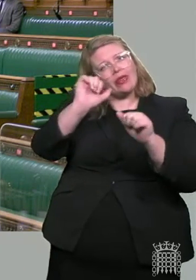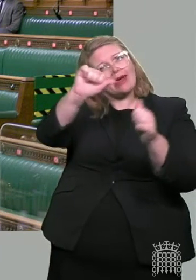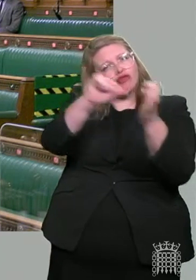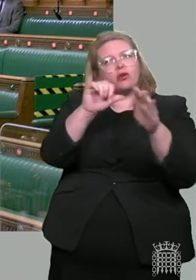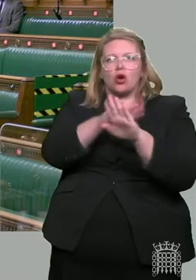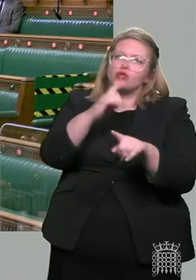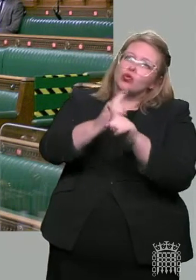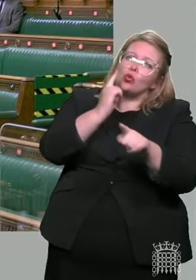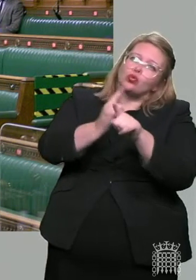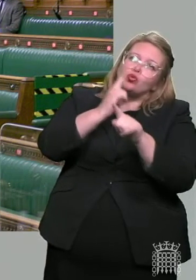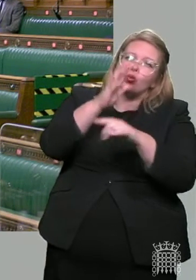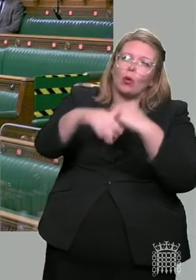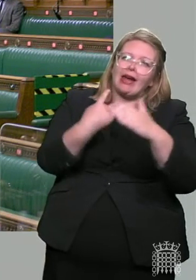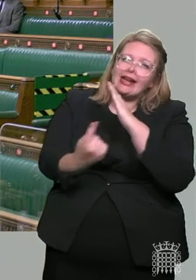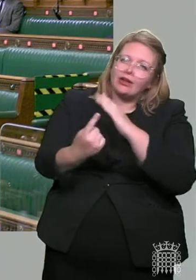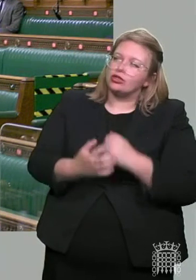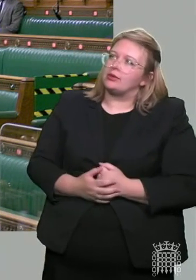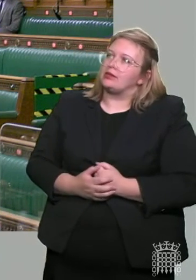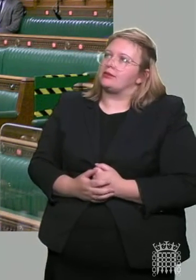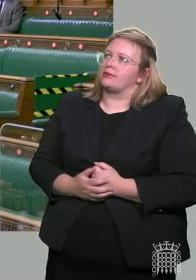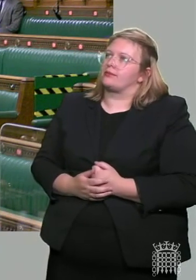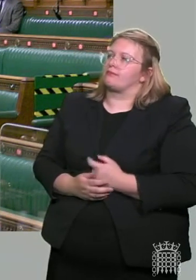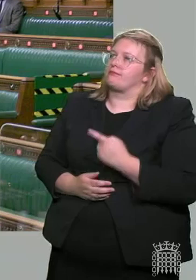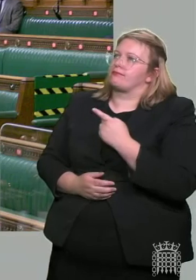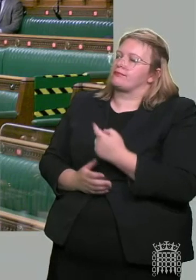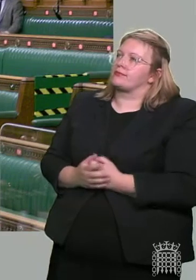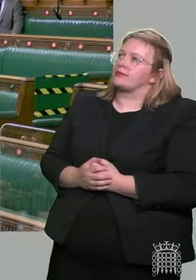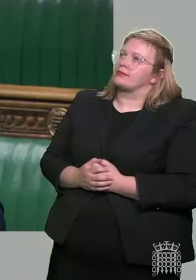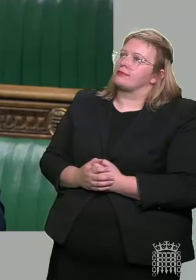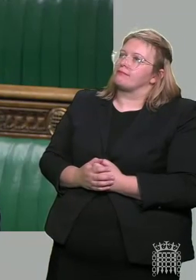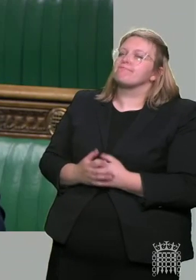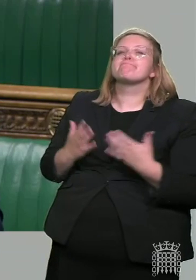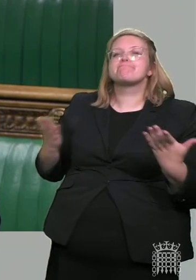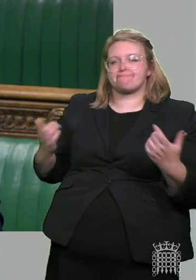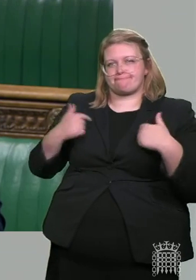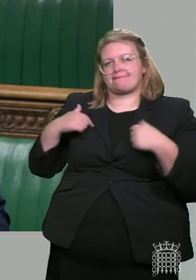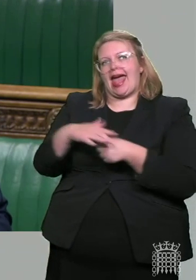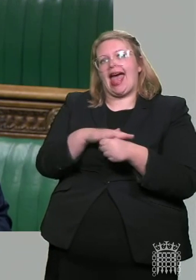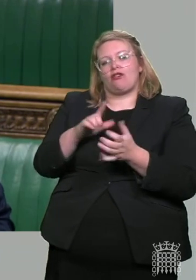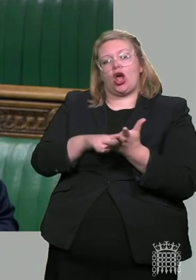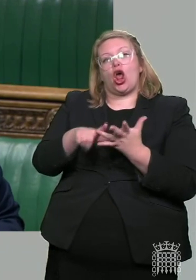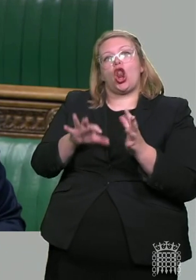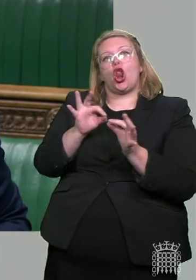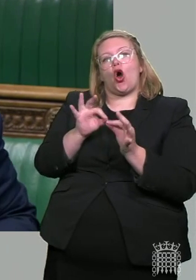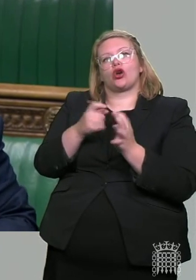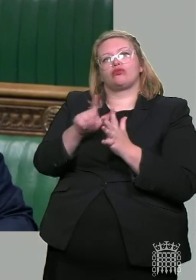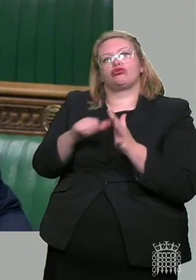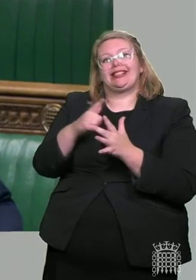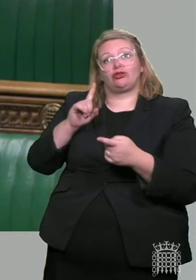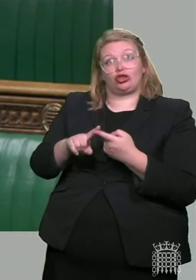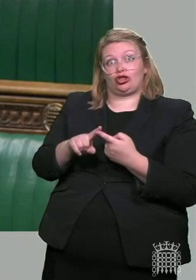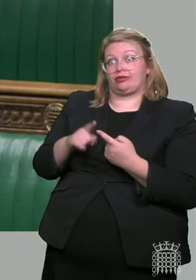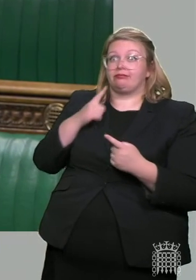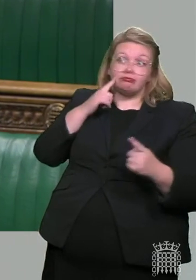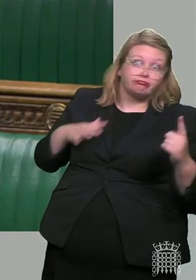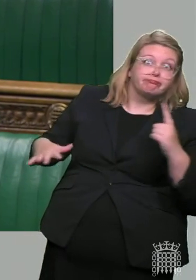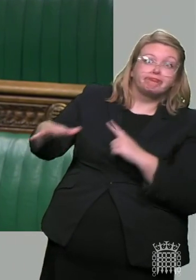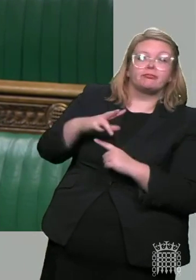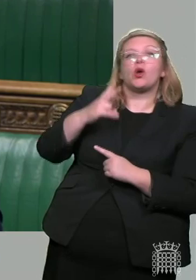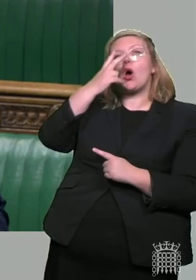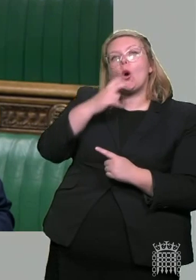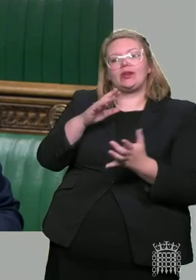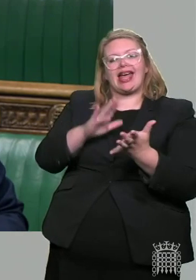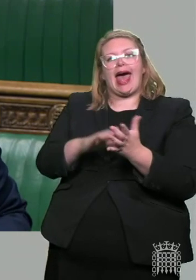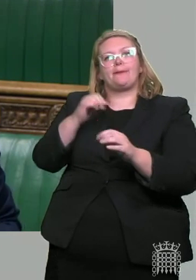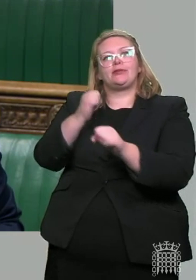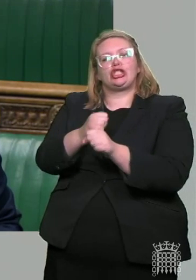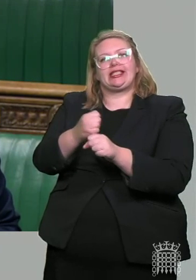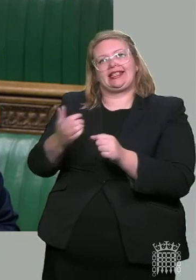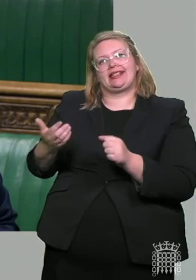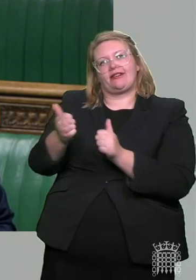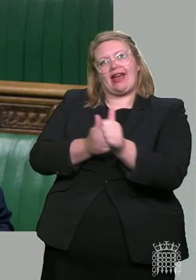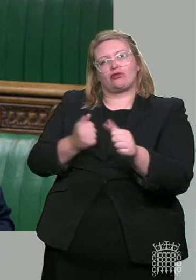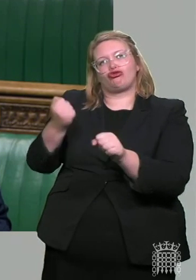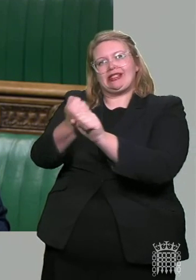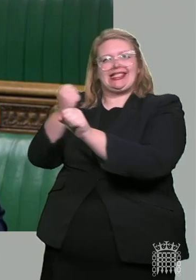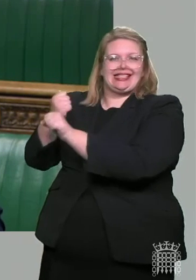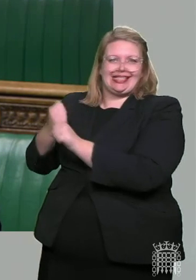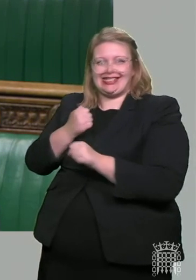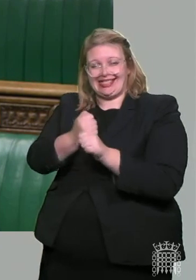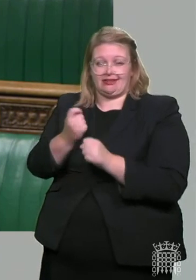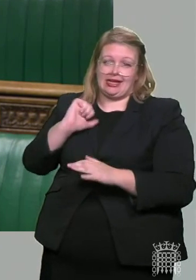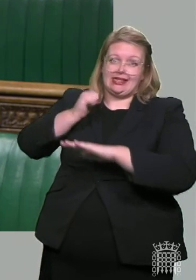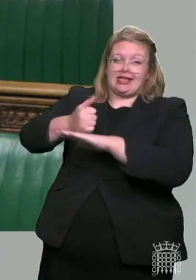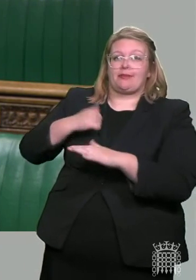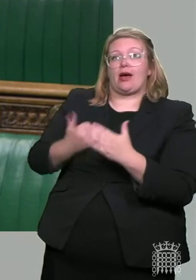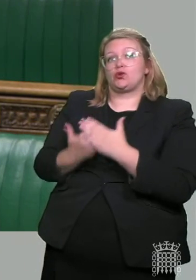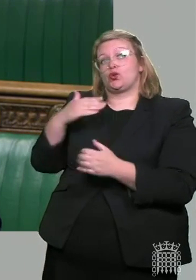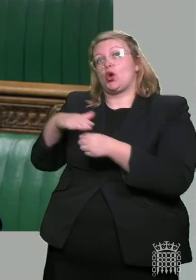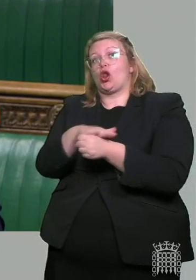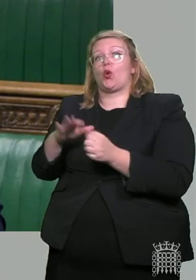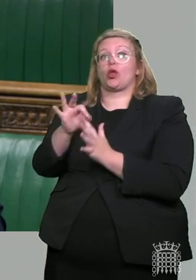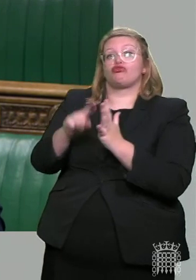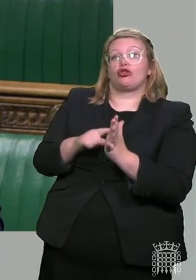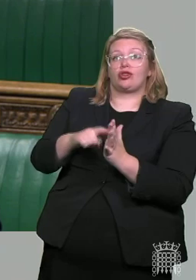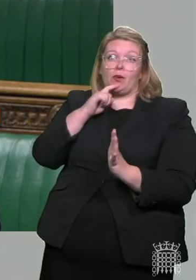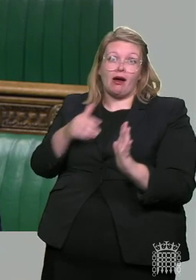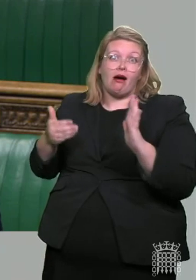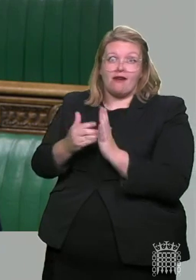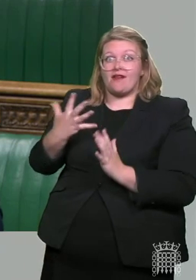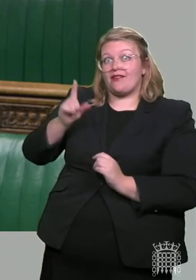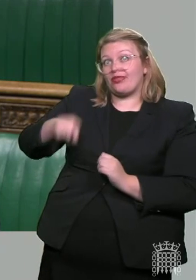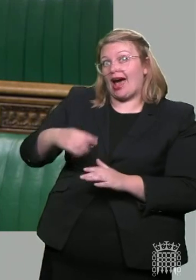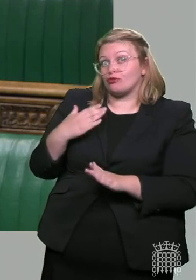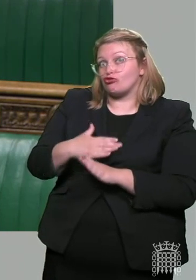If the Prime Minister was to walk down Bristol Road South in Longbridge today, he would see a small army of JCB diggers levelling out the old MG Rover West Works site to provide one of the biggest levelling-up projects locally, with 5,000 extra jobs and an industrial site.